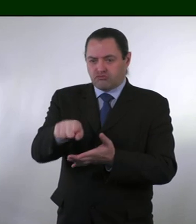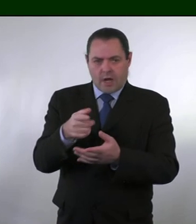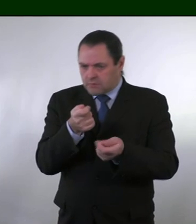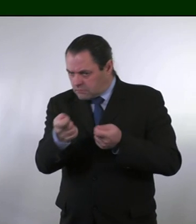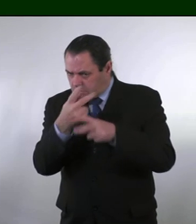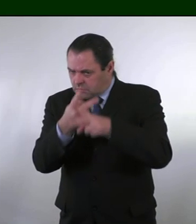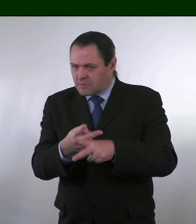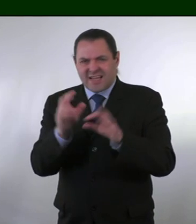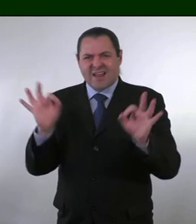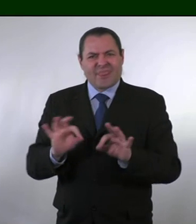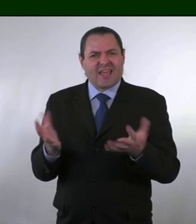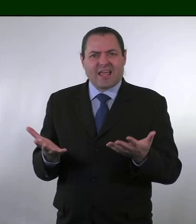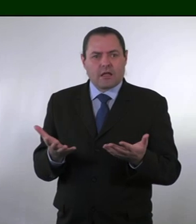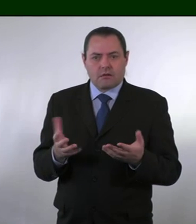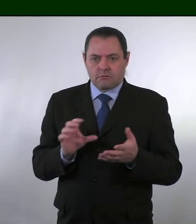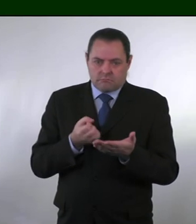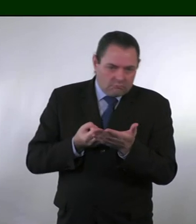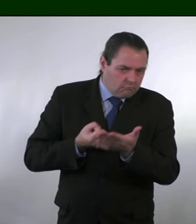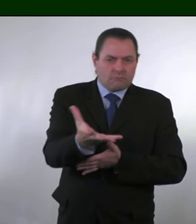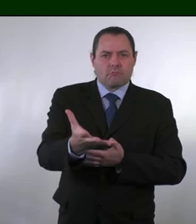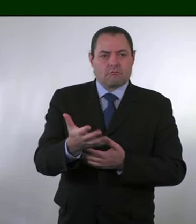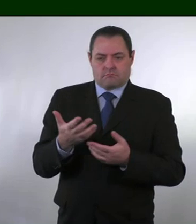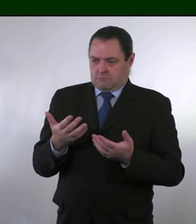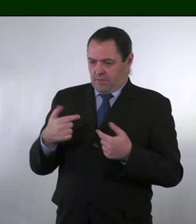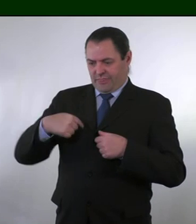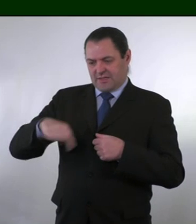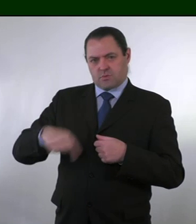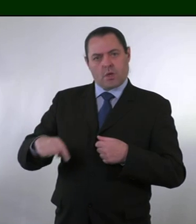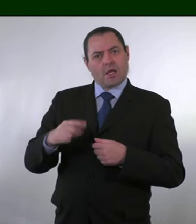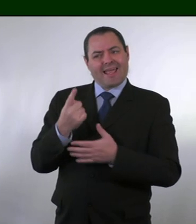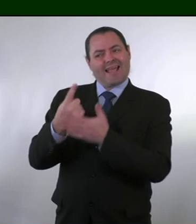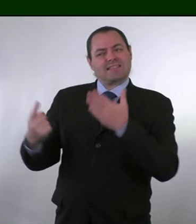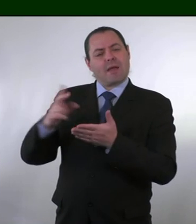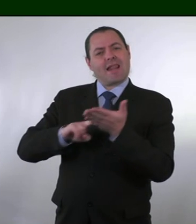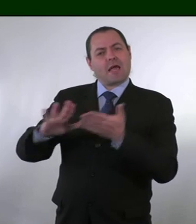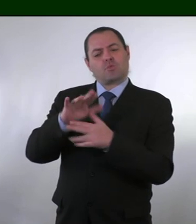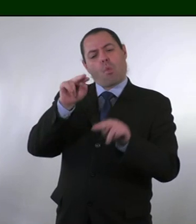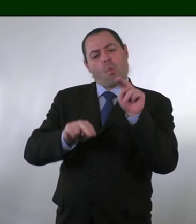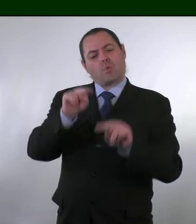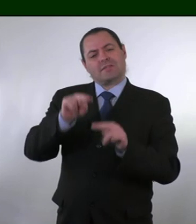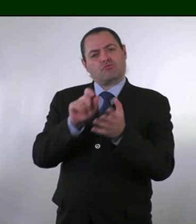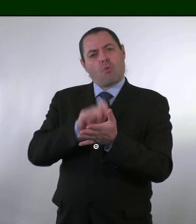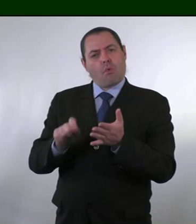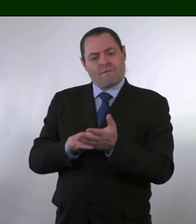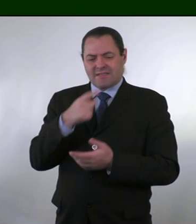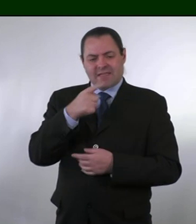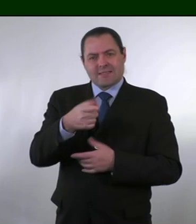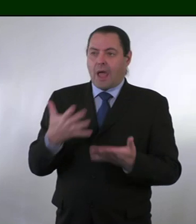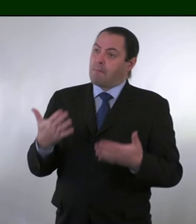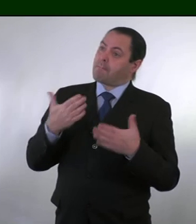This morning, the independent National Audit Office concluded that the Government’s approach was, in its words, “diminished public transparency”.